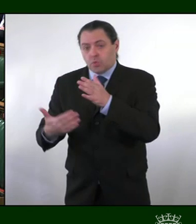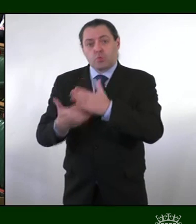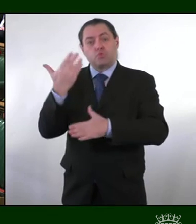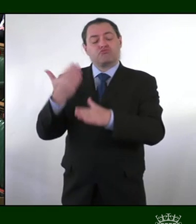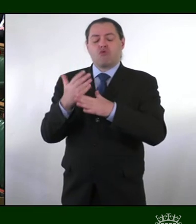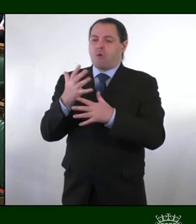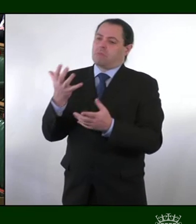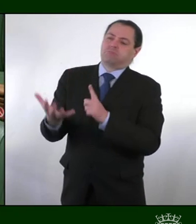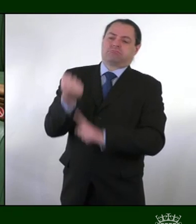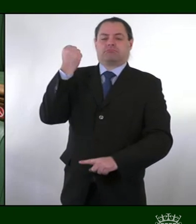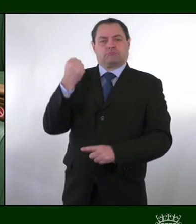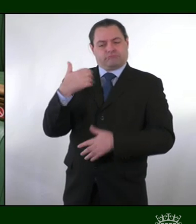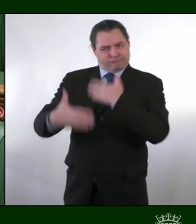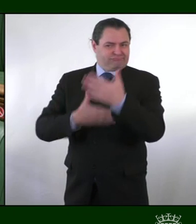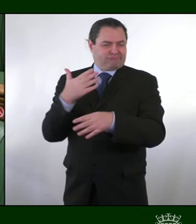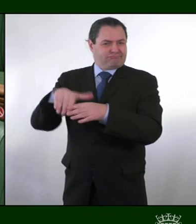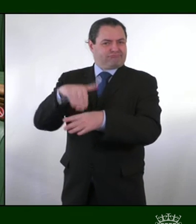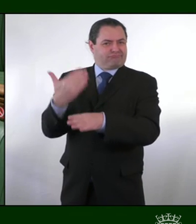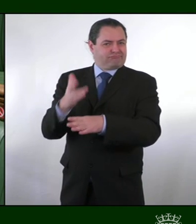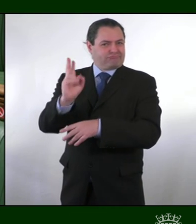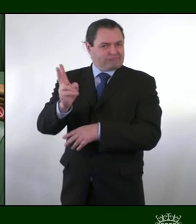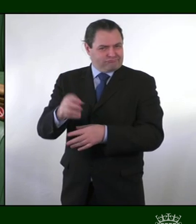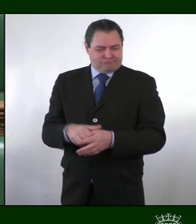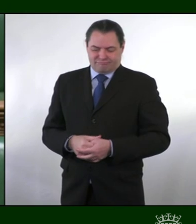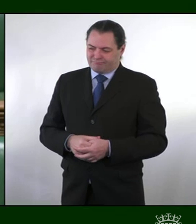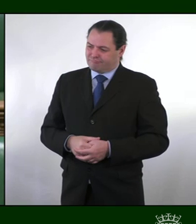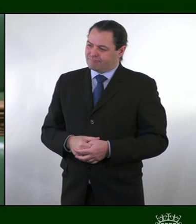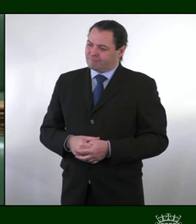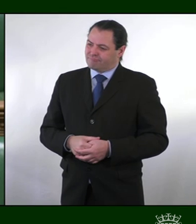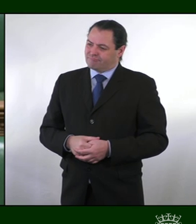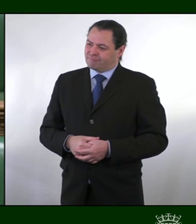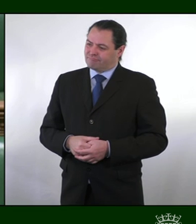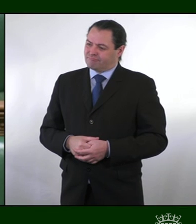But I have always said: we cannot protect